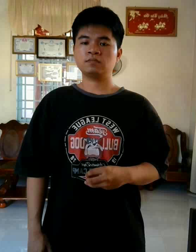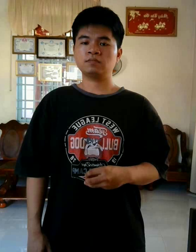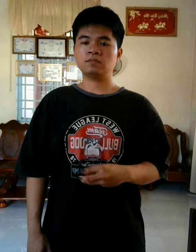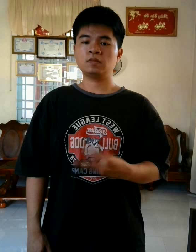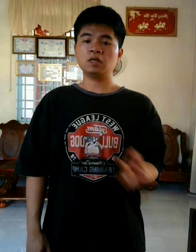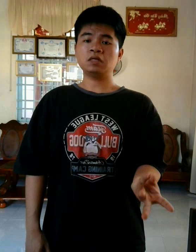it